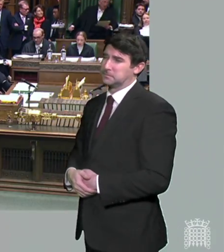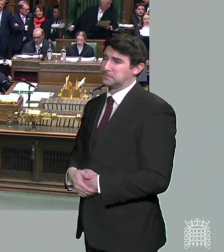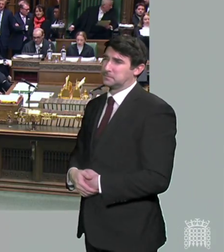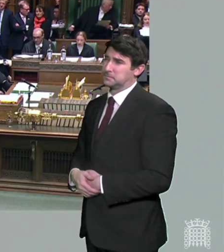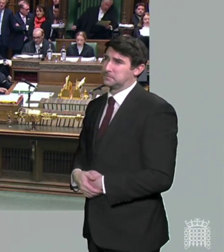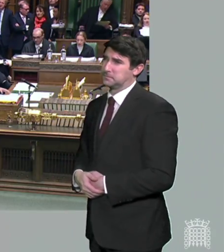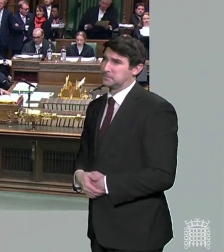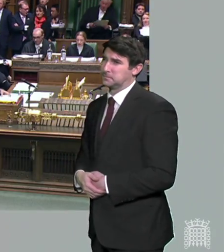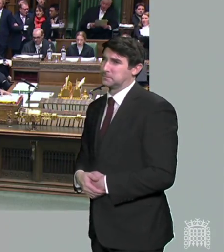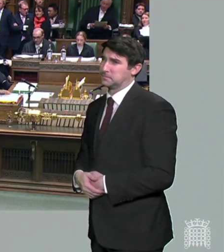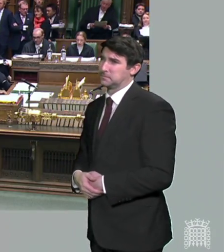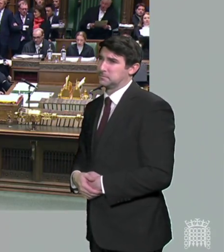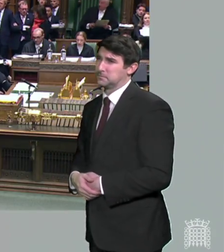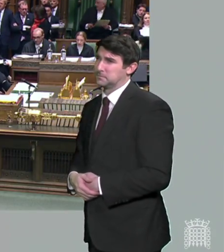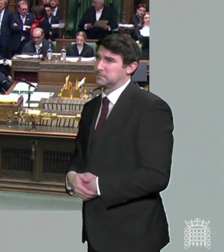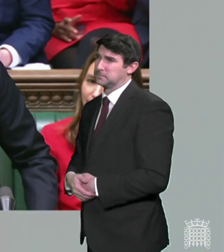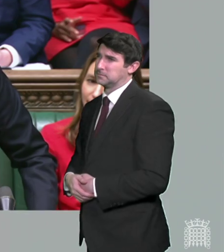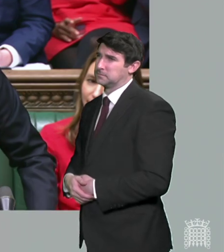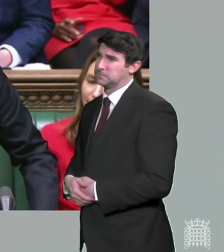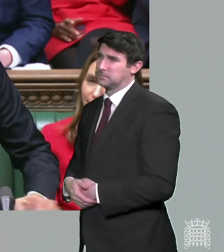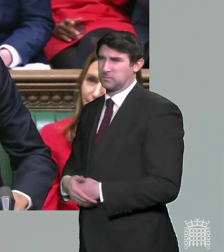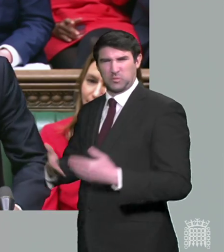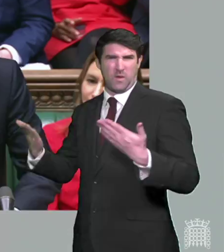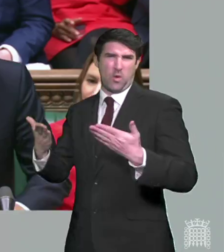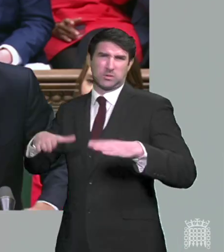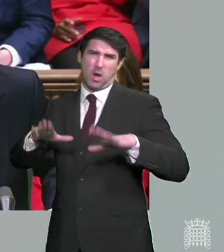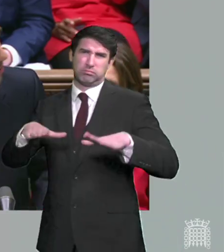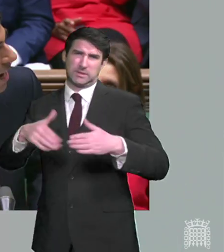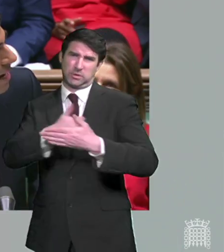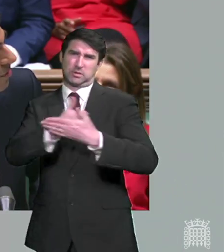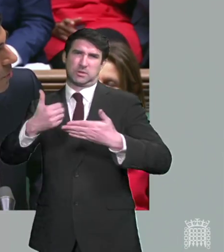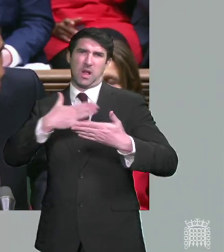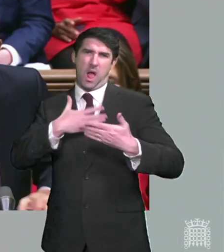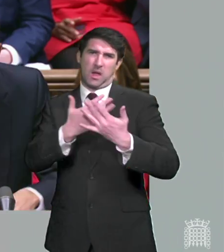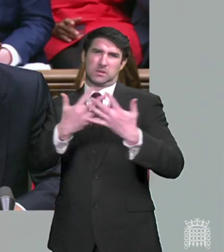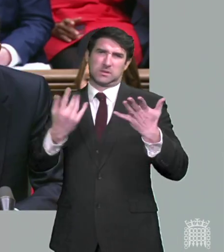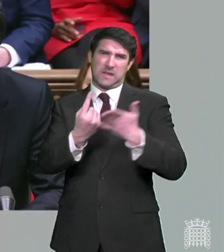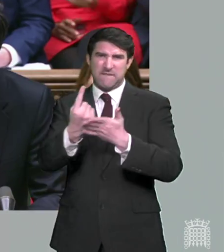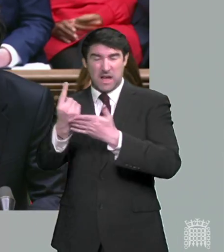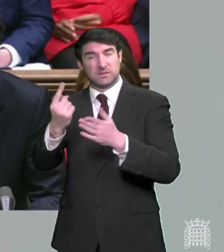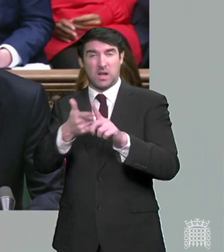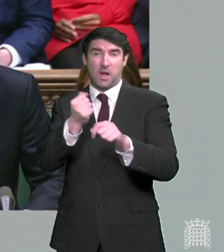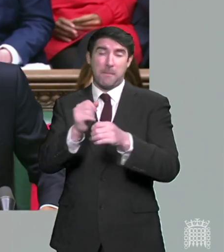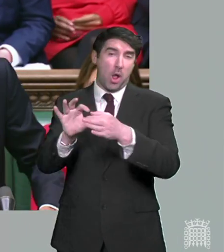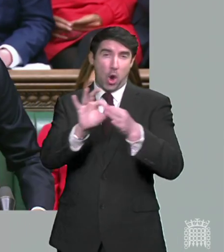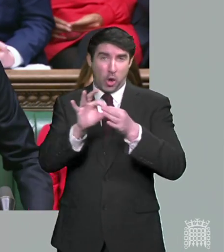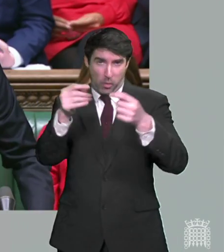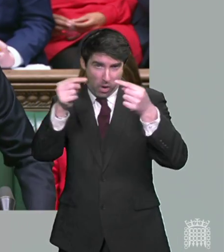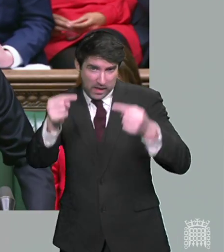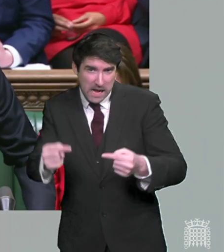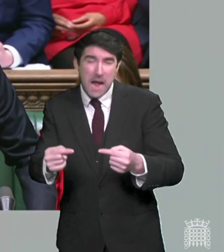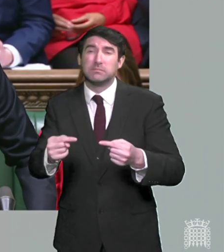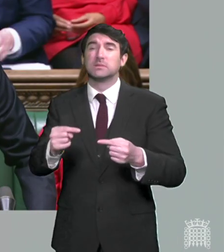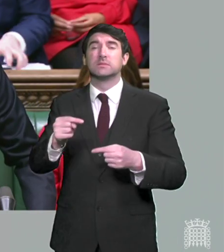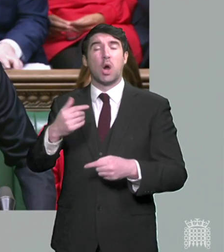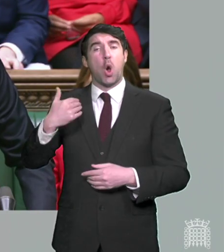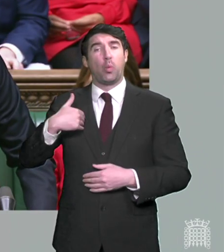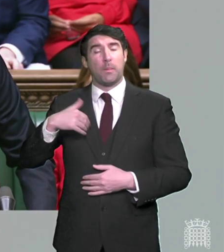We are committed to building on our fantastic track record of hosting events such as the Commonwealth games, the women’s Euros and the rugby league world cup.